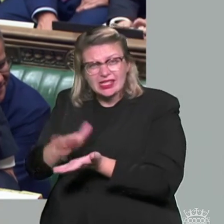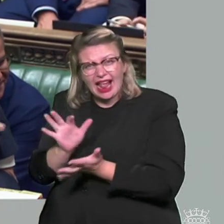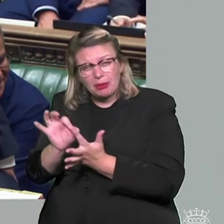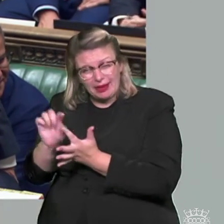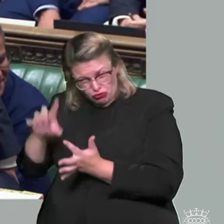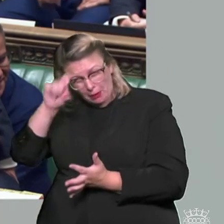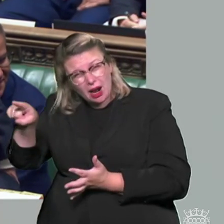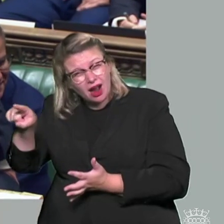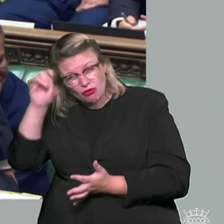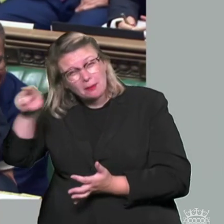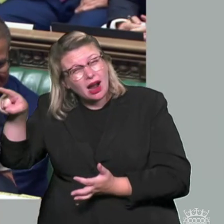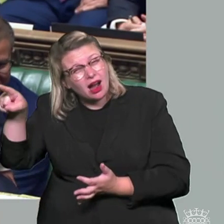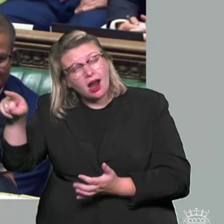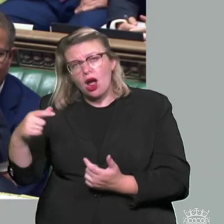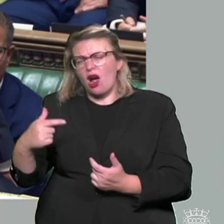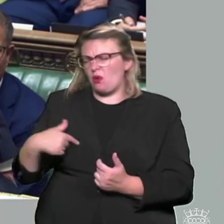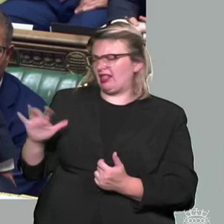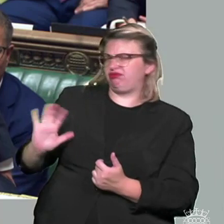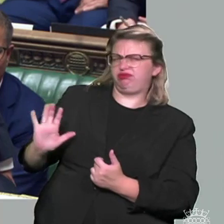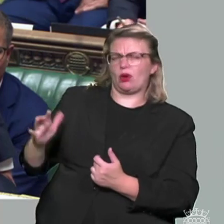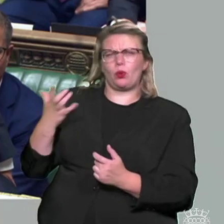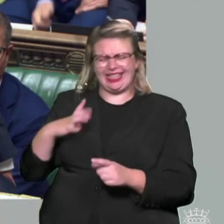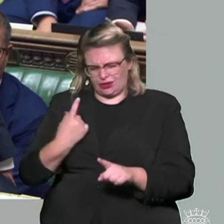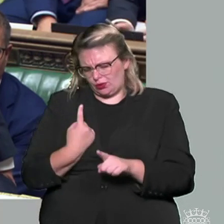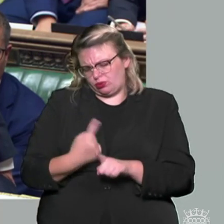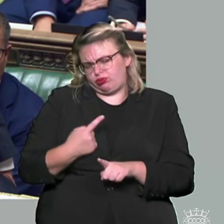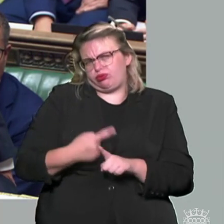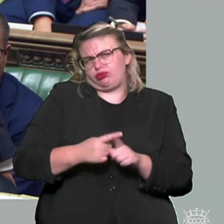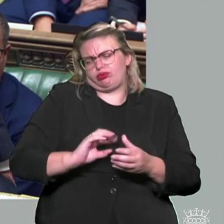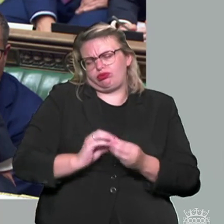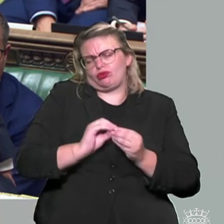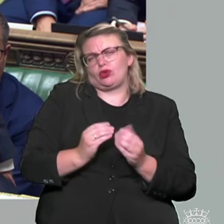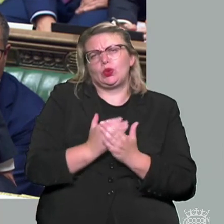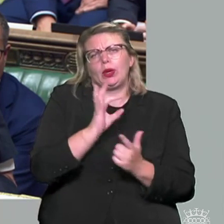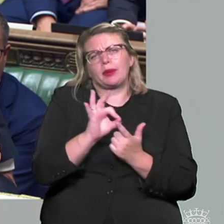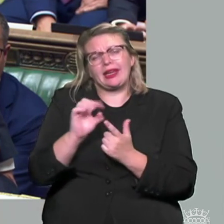Do you remember, Mr Speaker? We had to get that stuff at record speed.